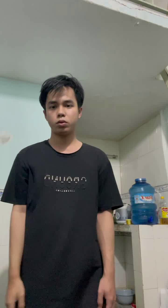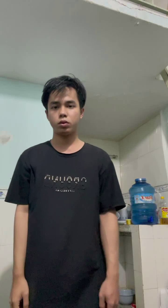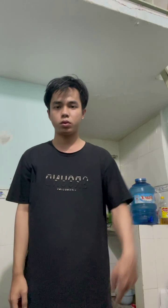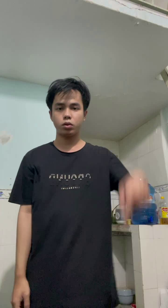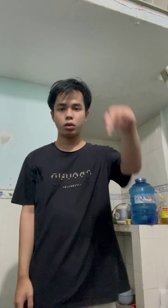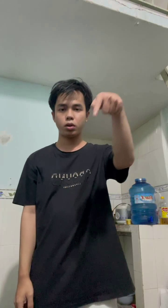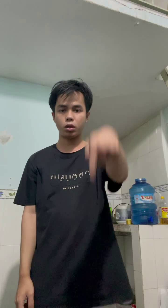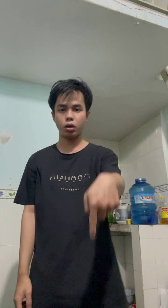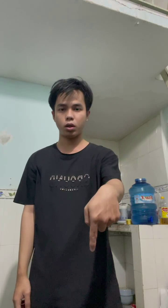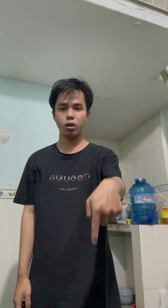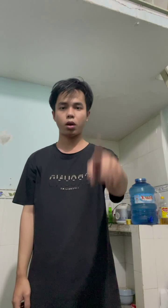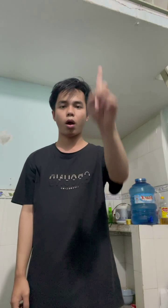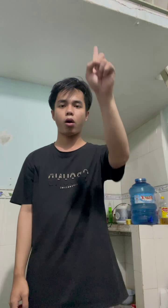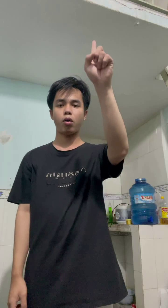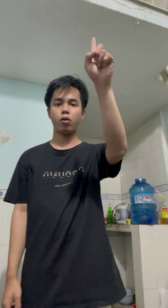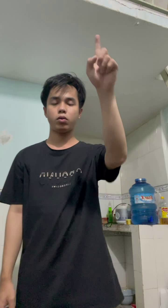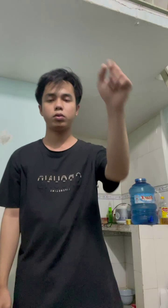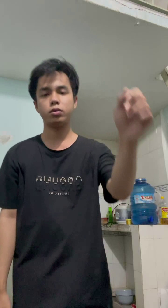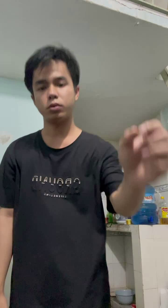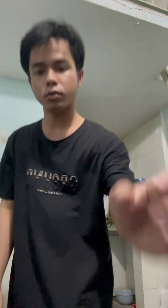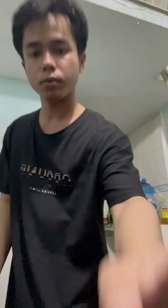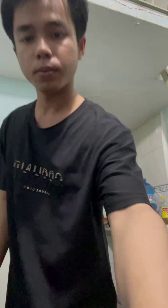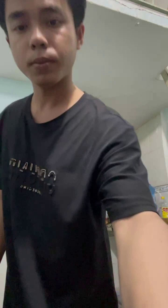di dau